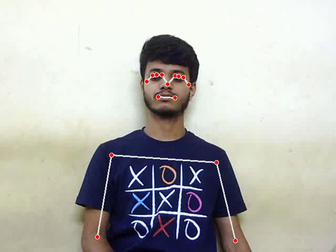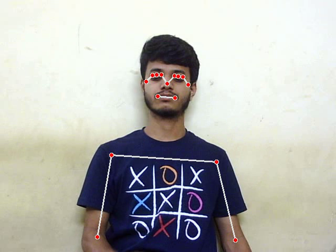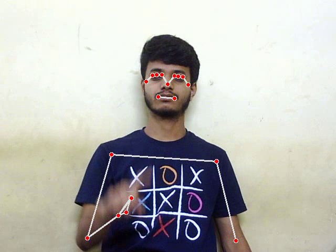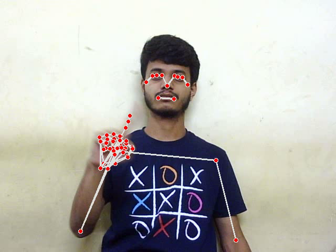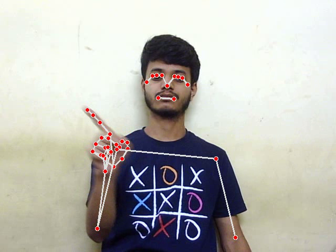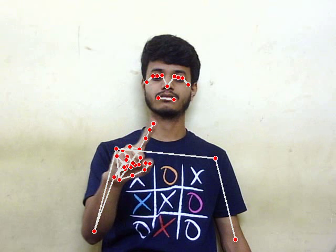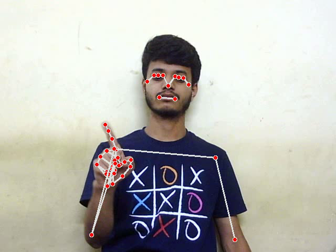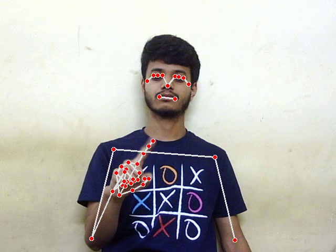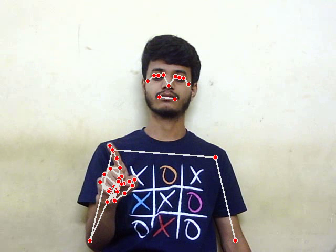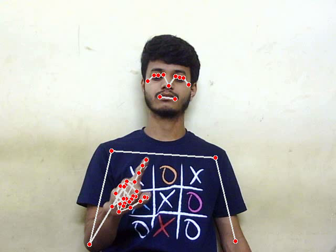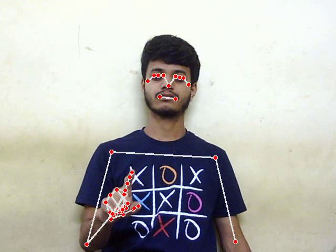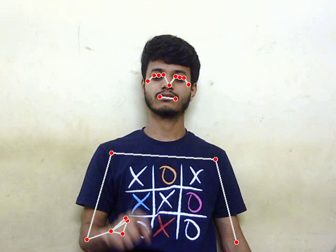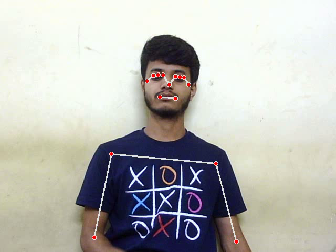where